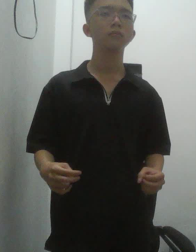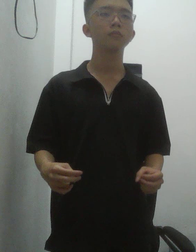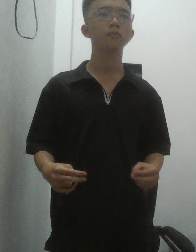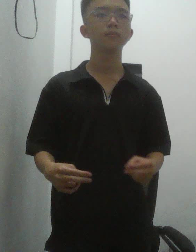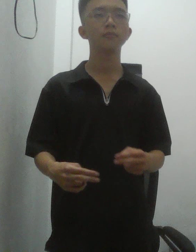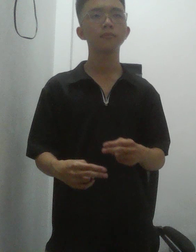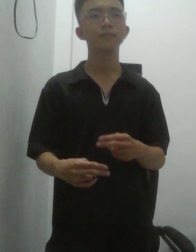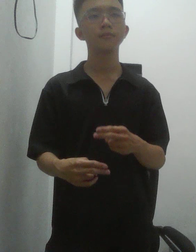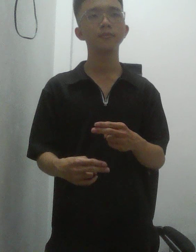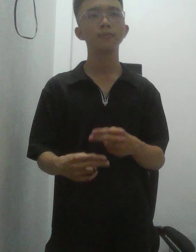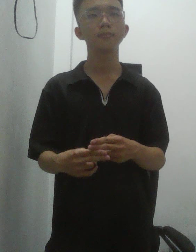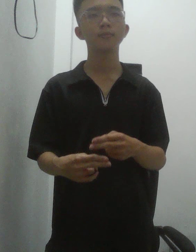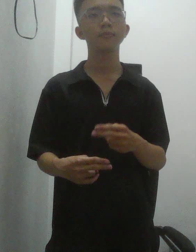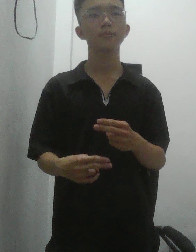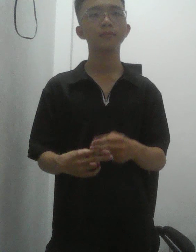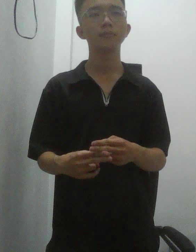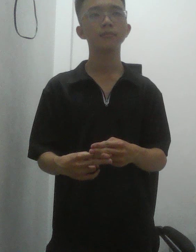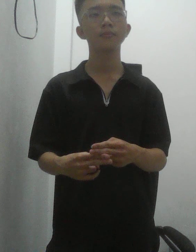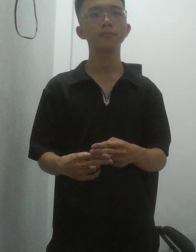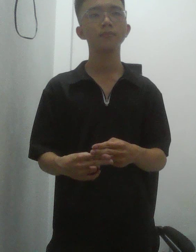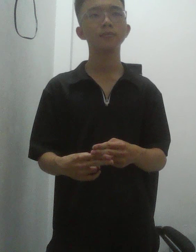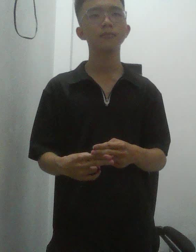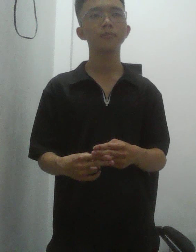ten